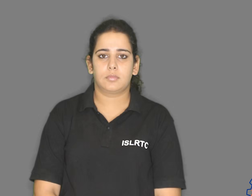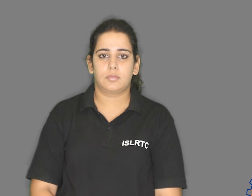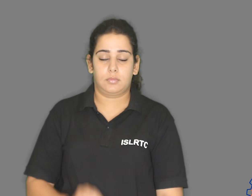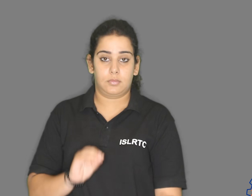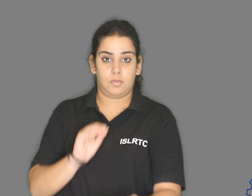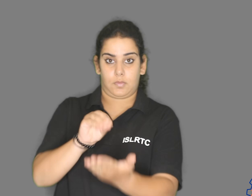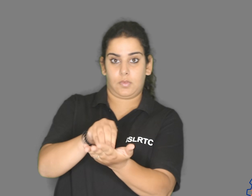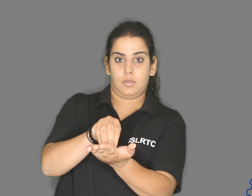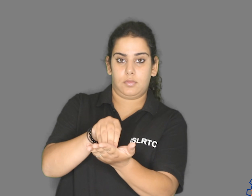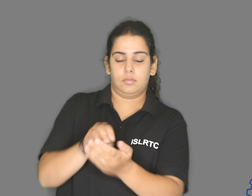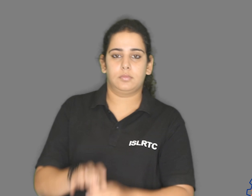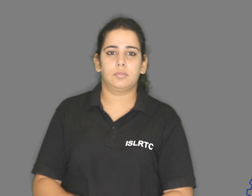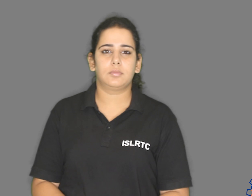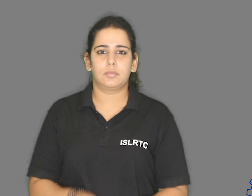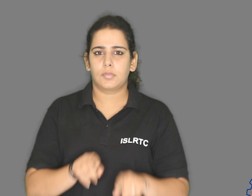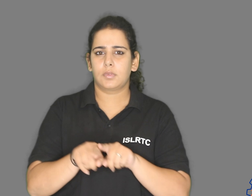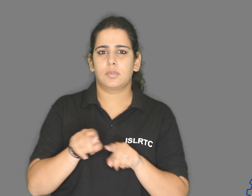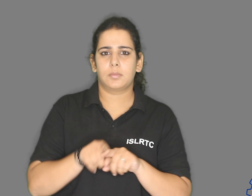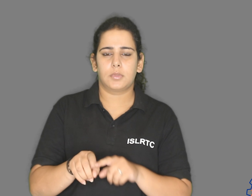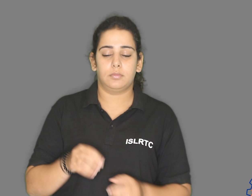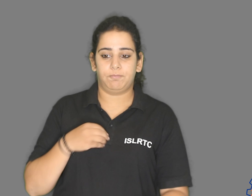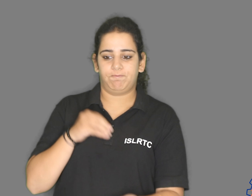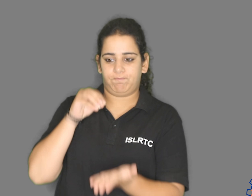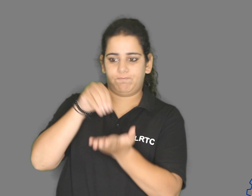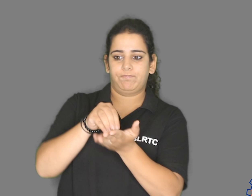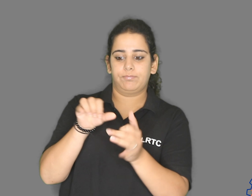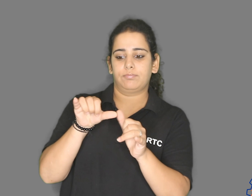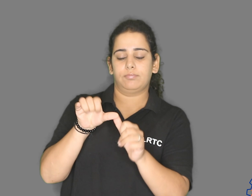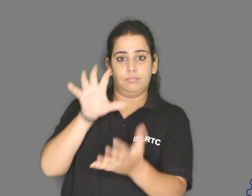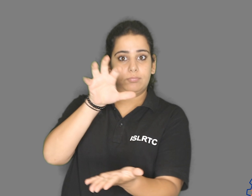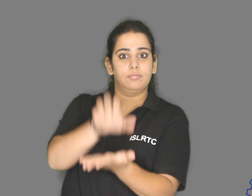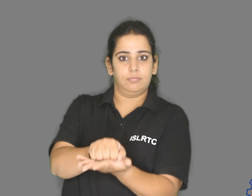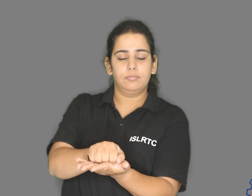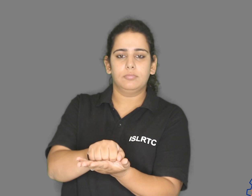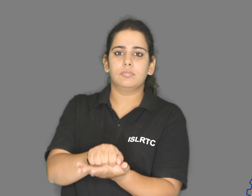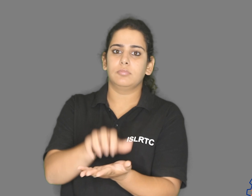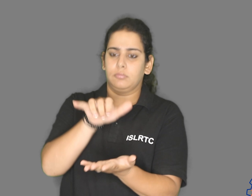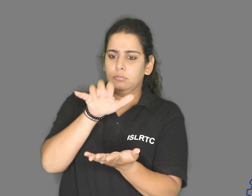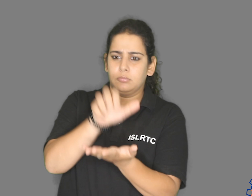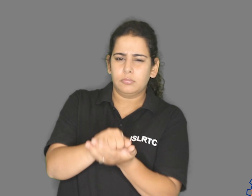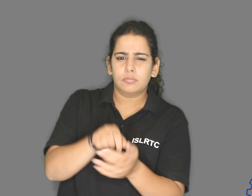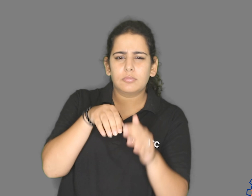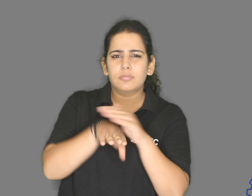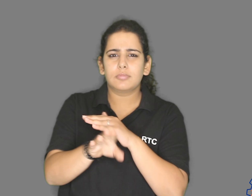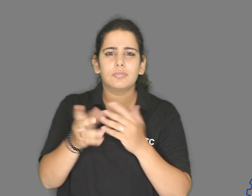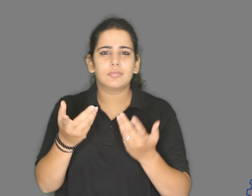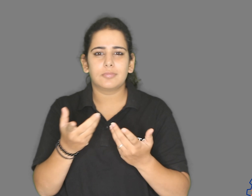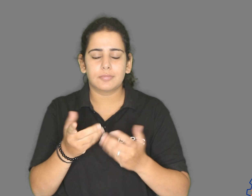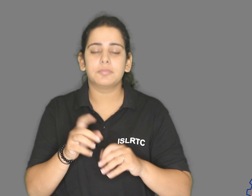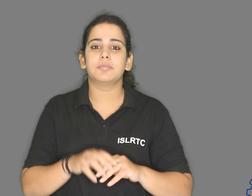Reclamation The act of returning something to a former, better state